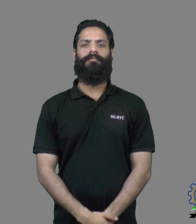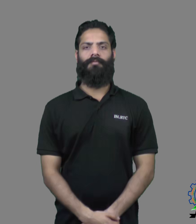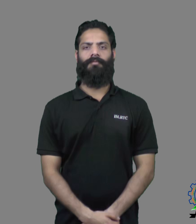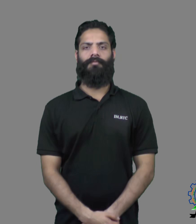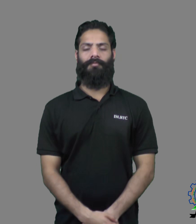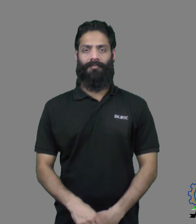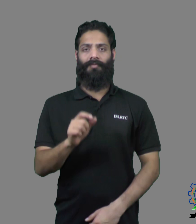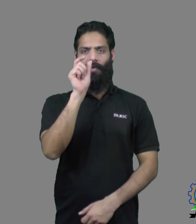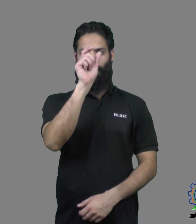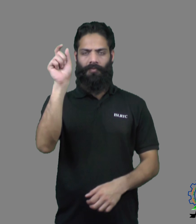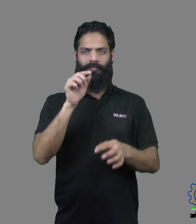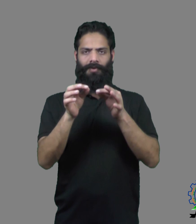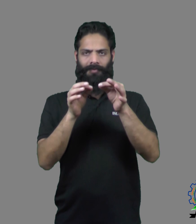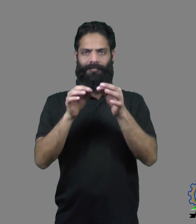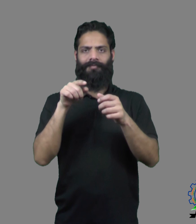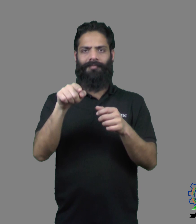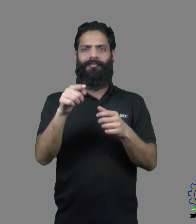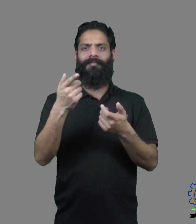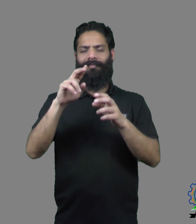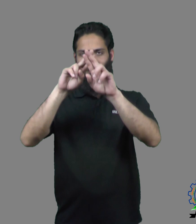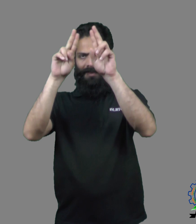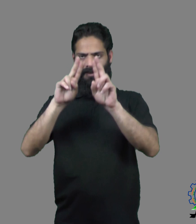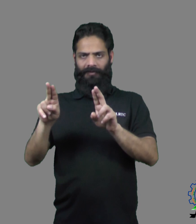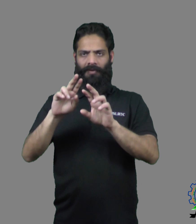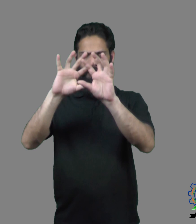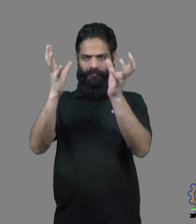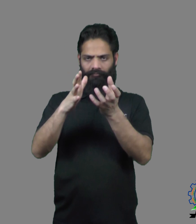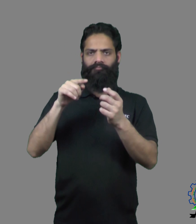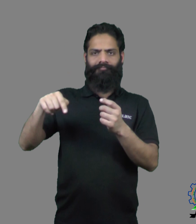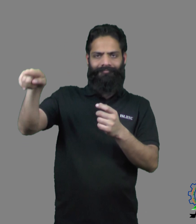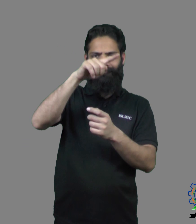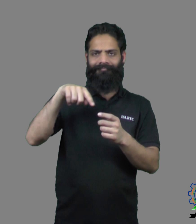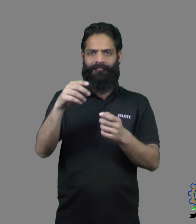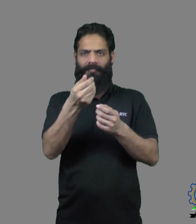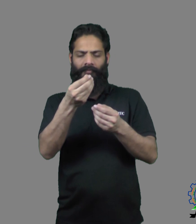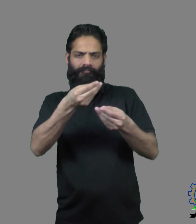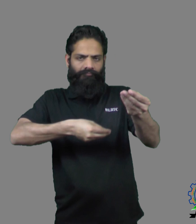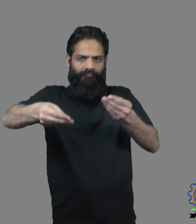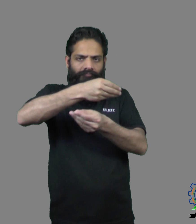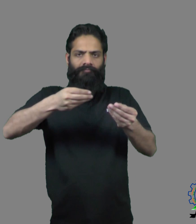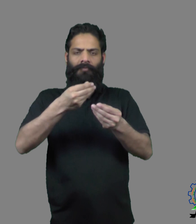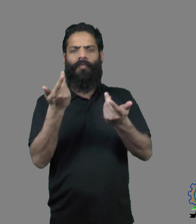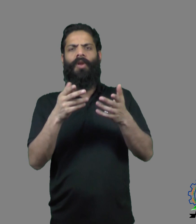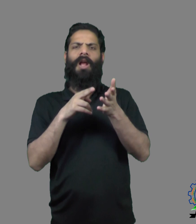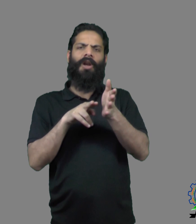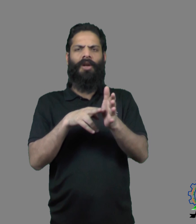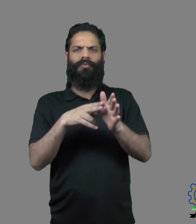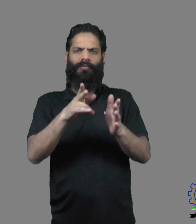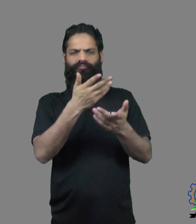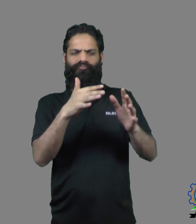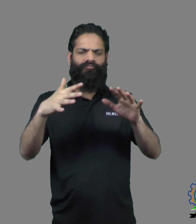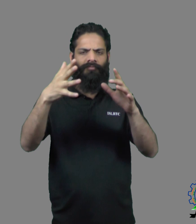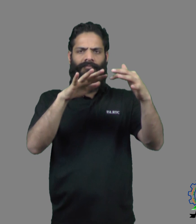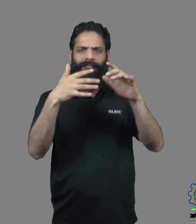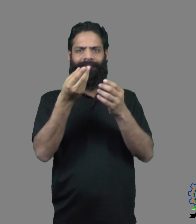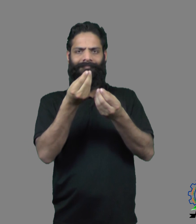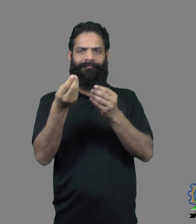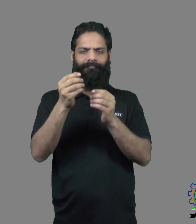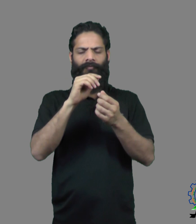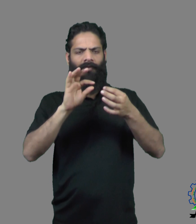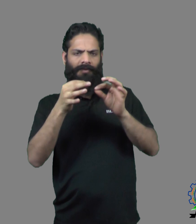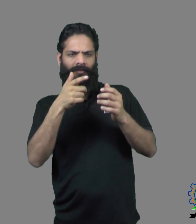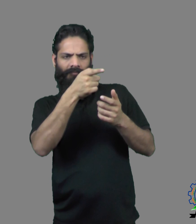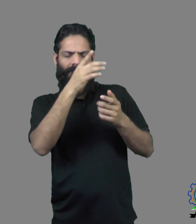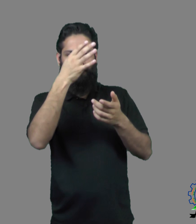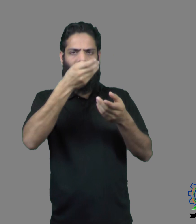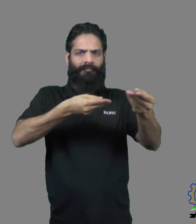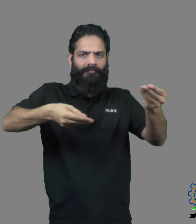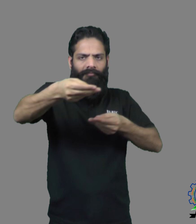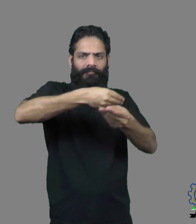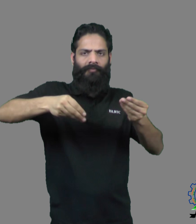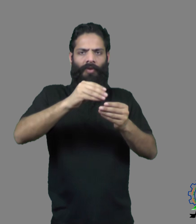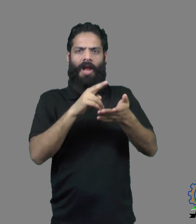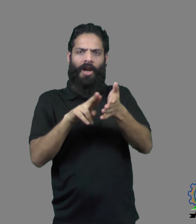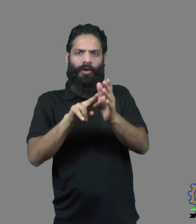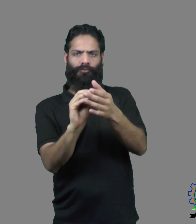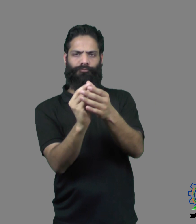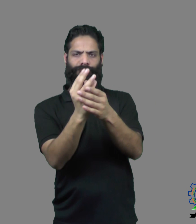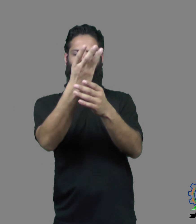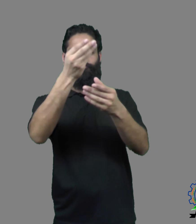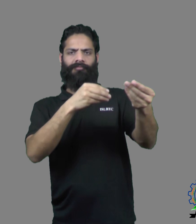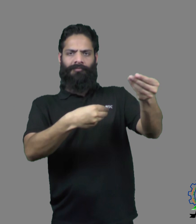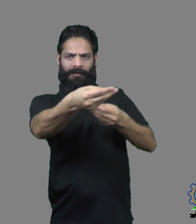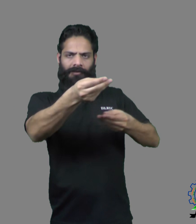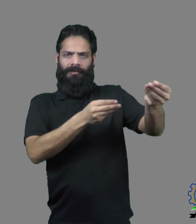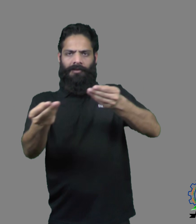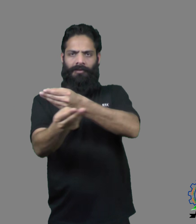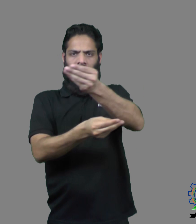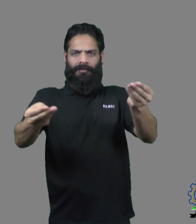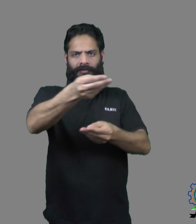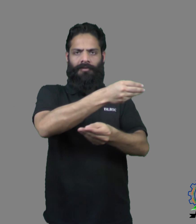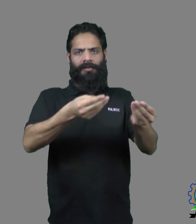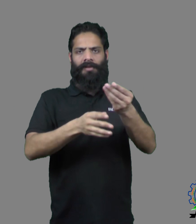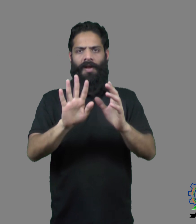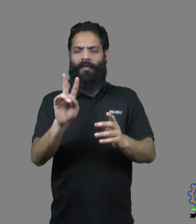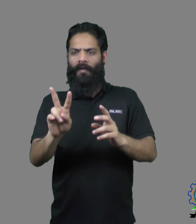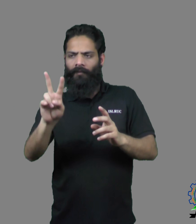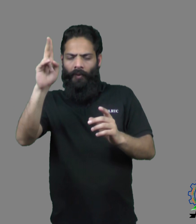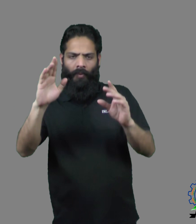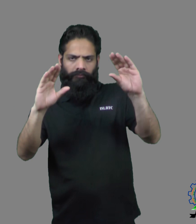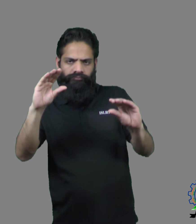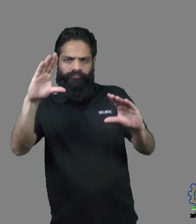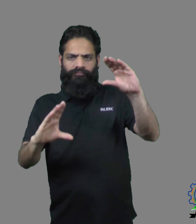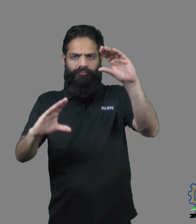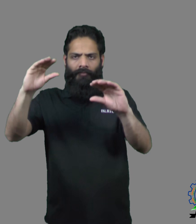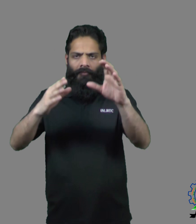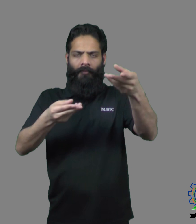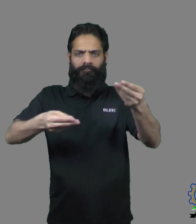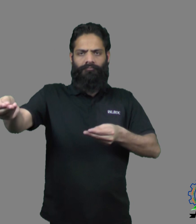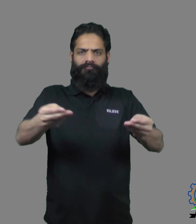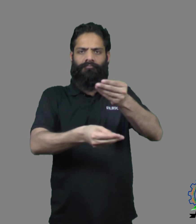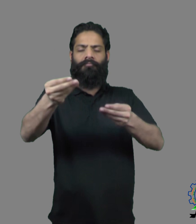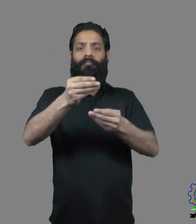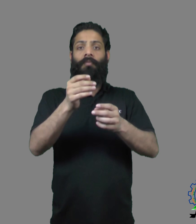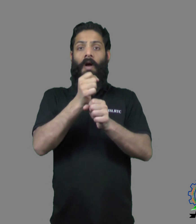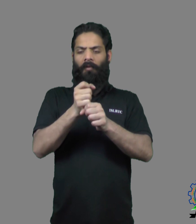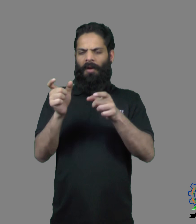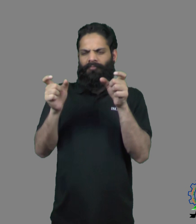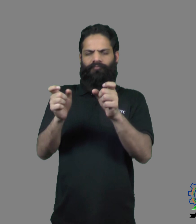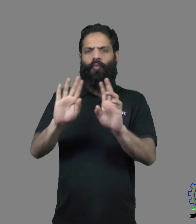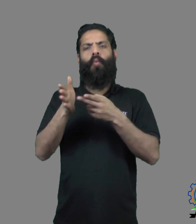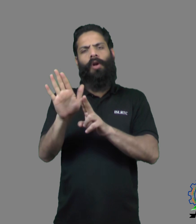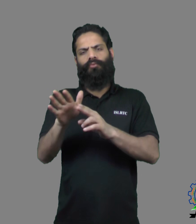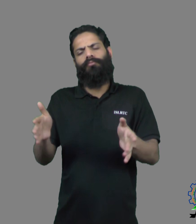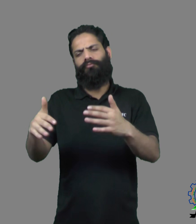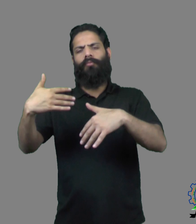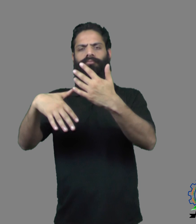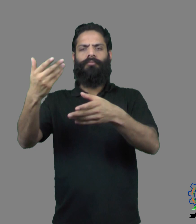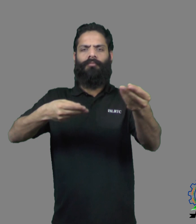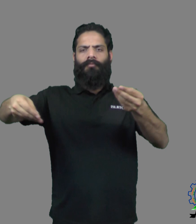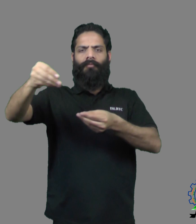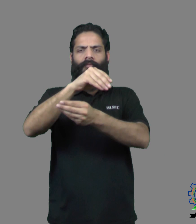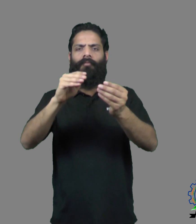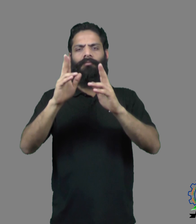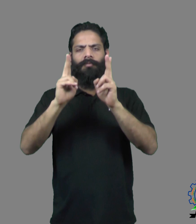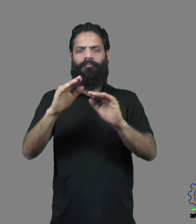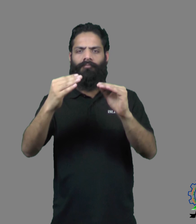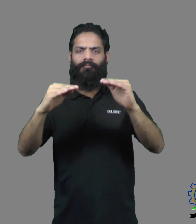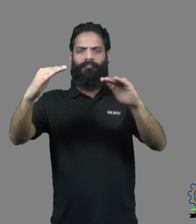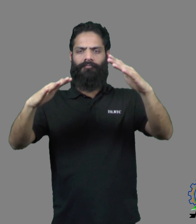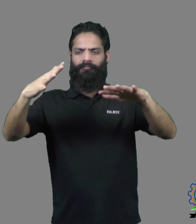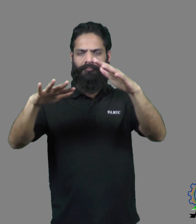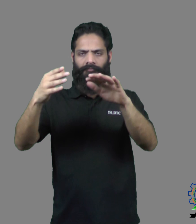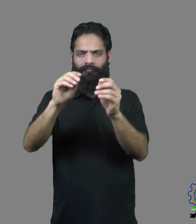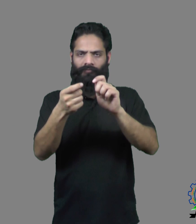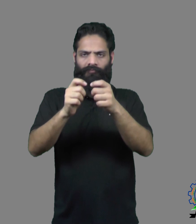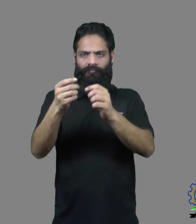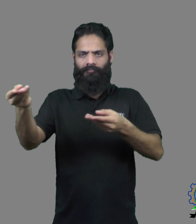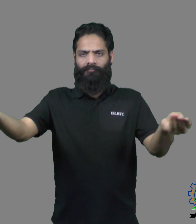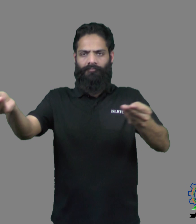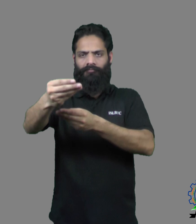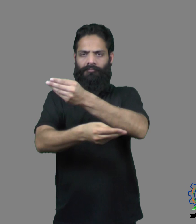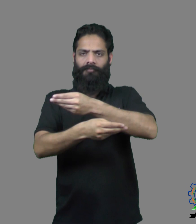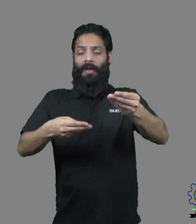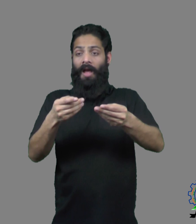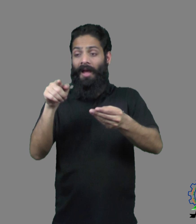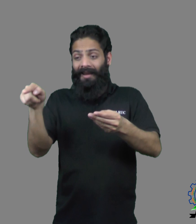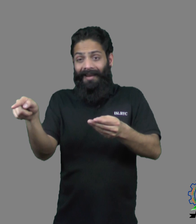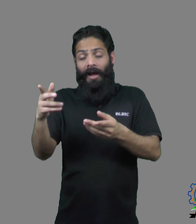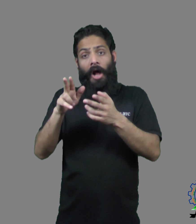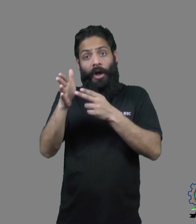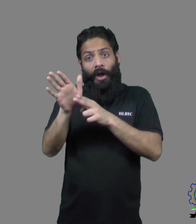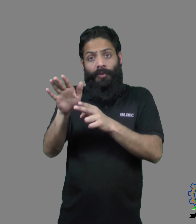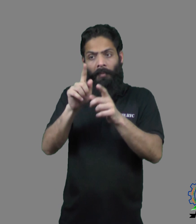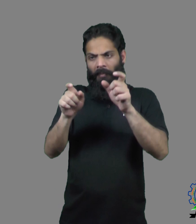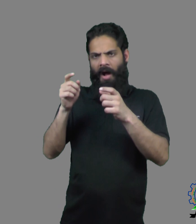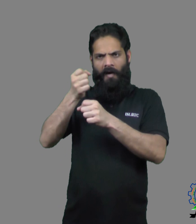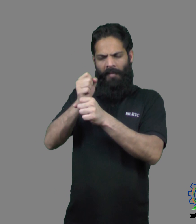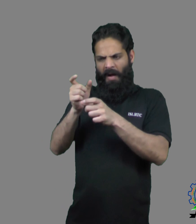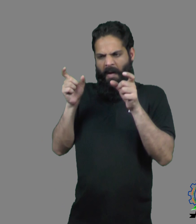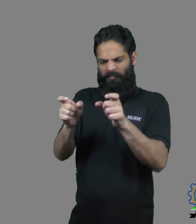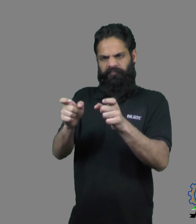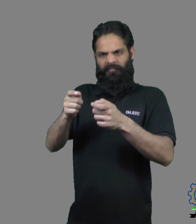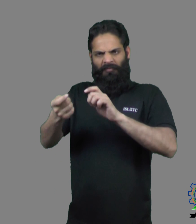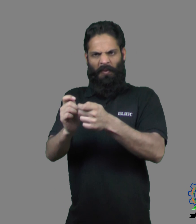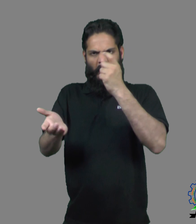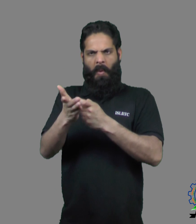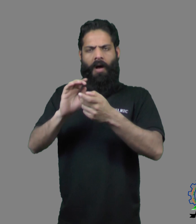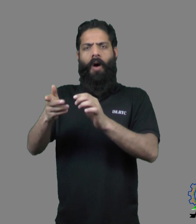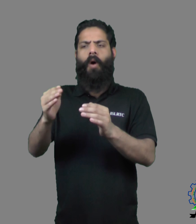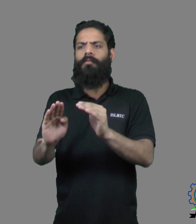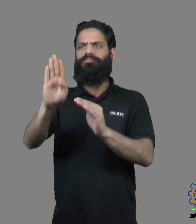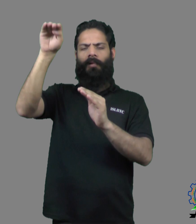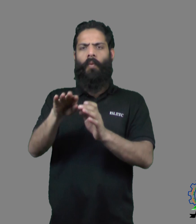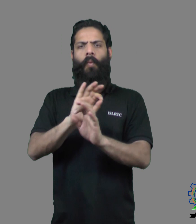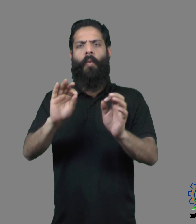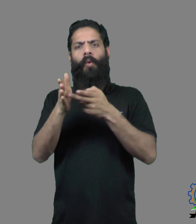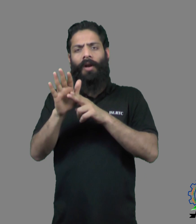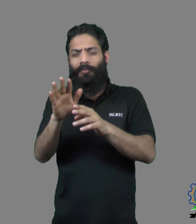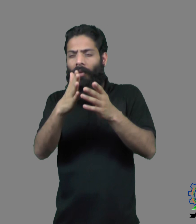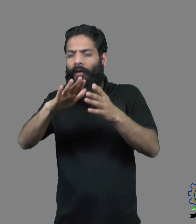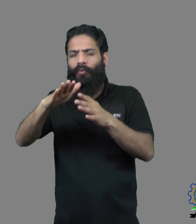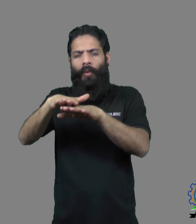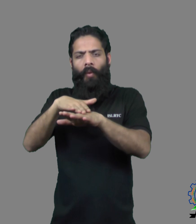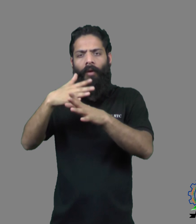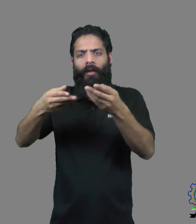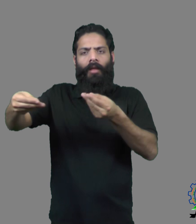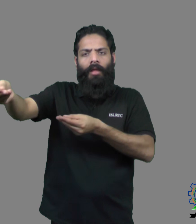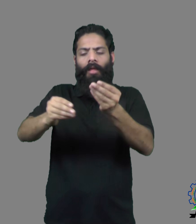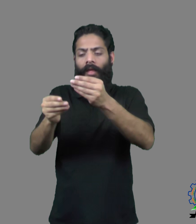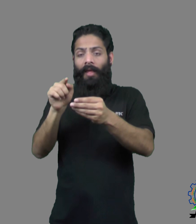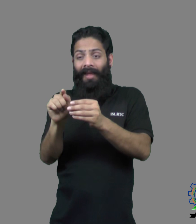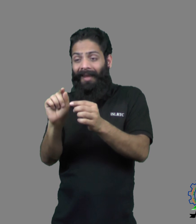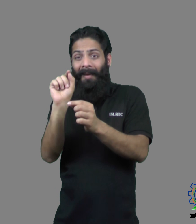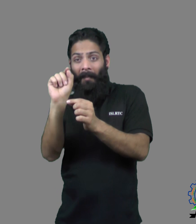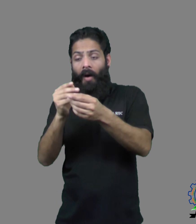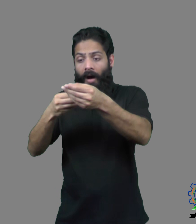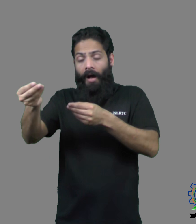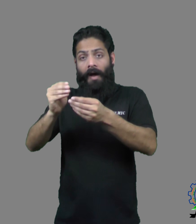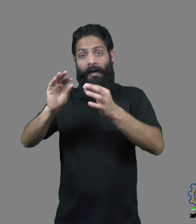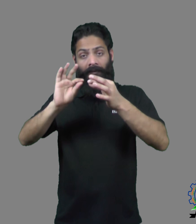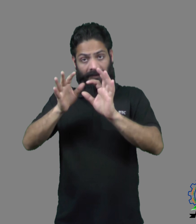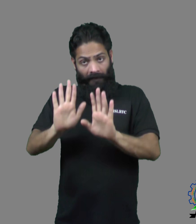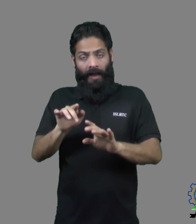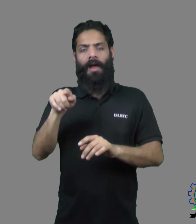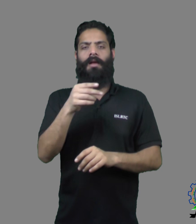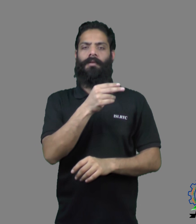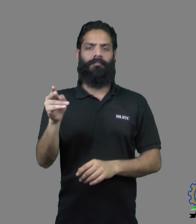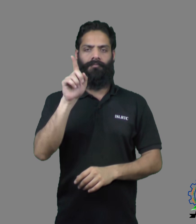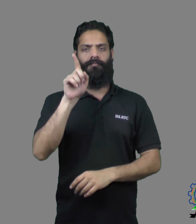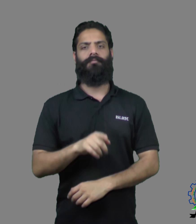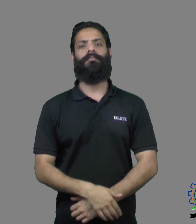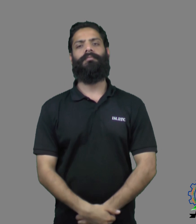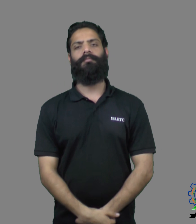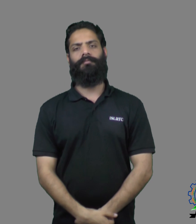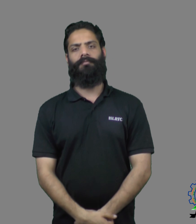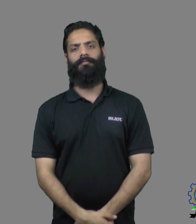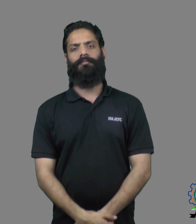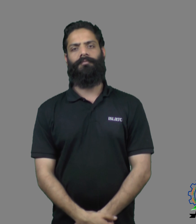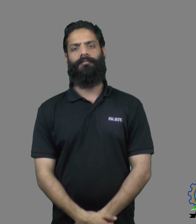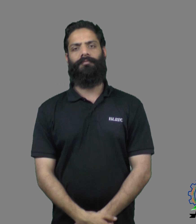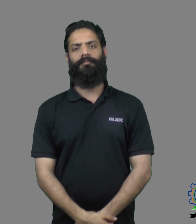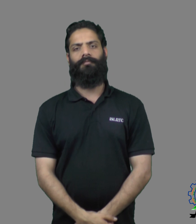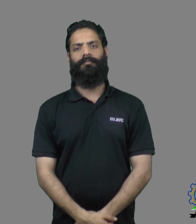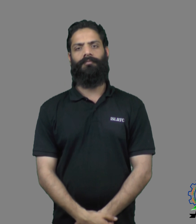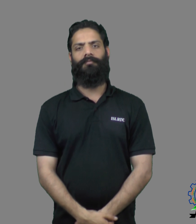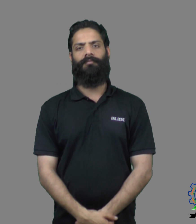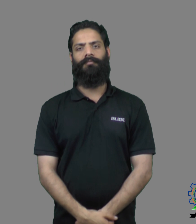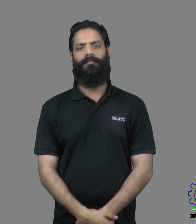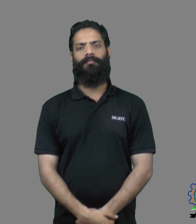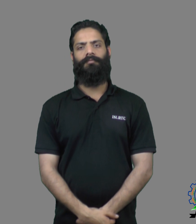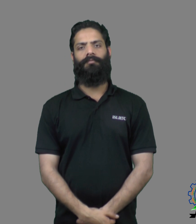Floating Exchange Rate System